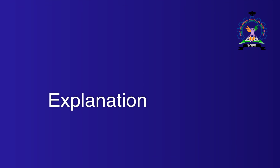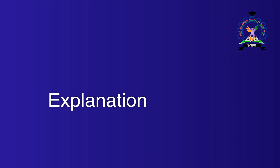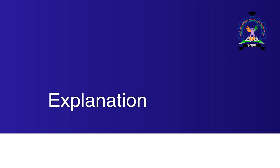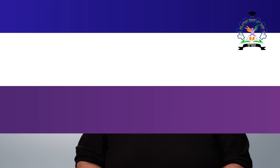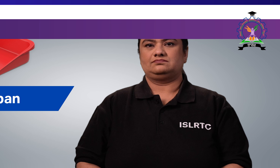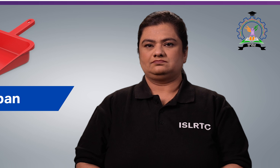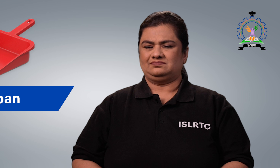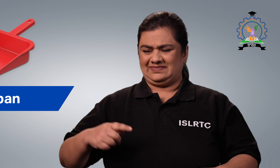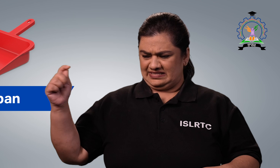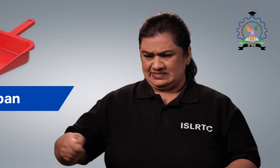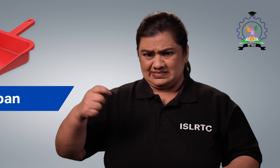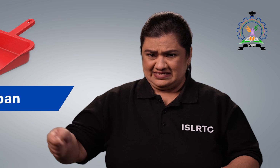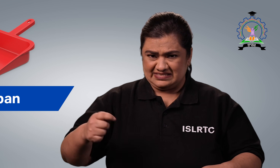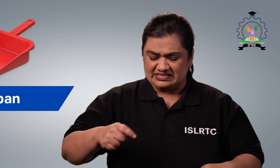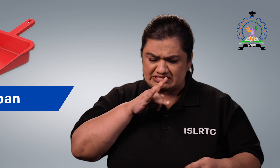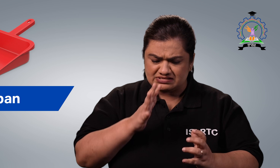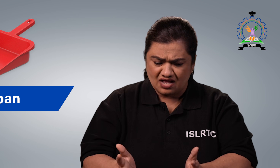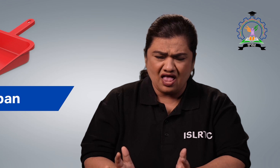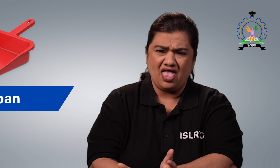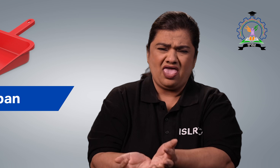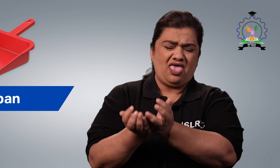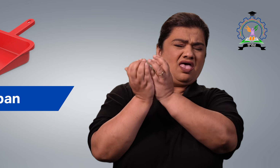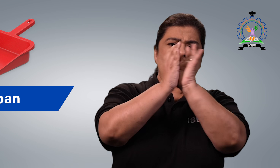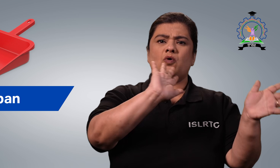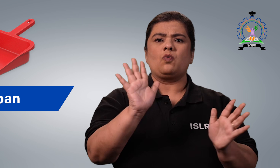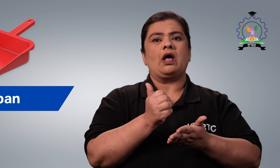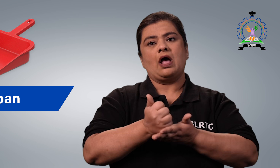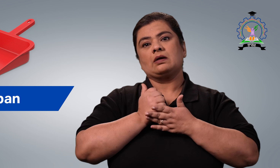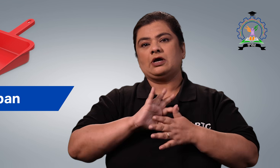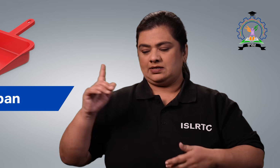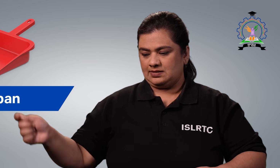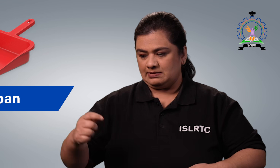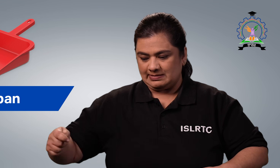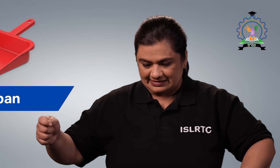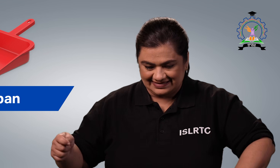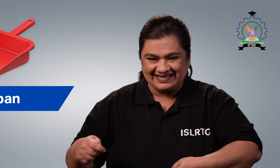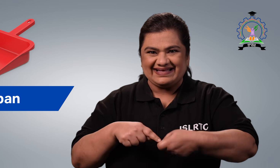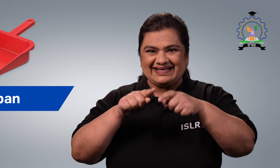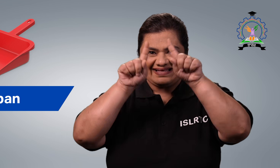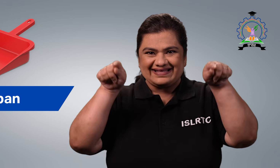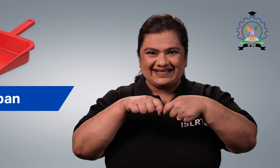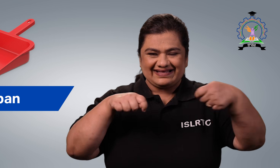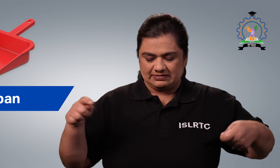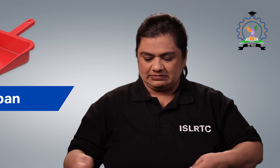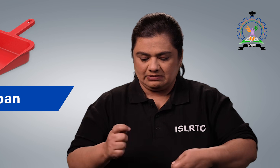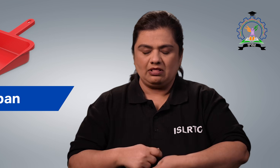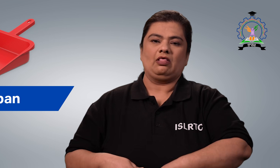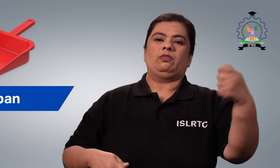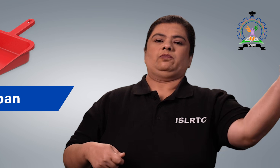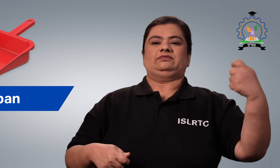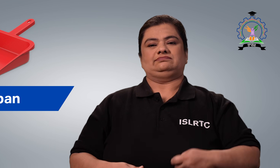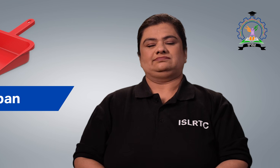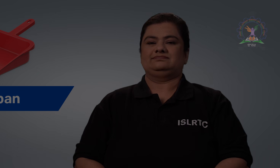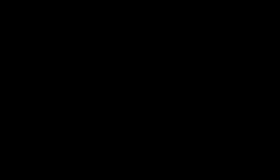A "dustpan" is a flat container used to collect dust and dirt when sweeping.